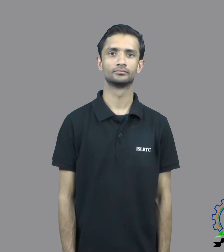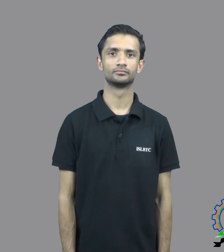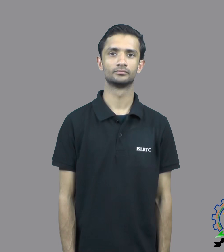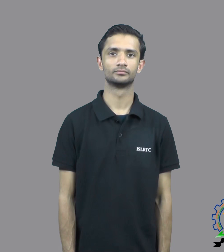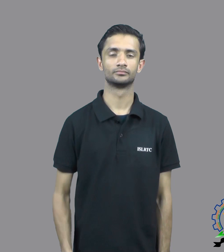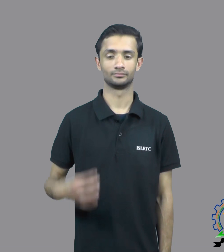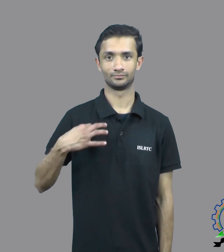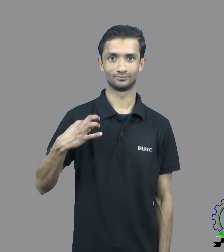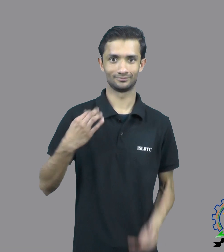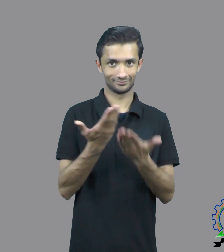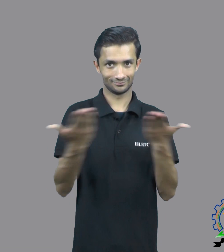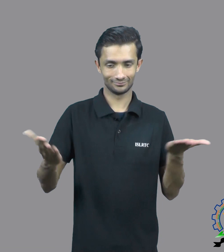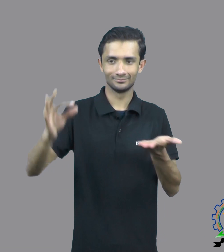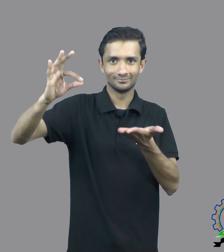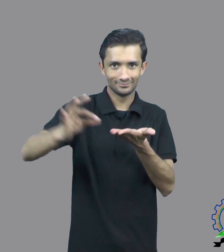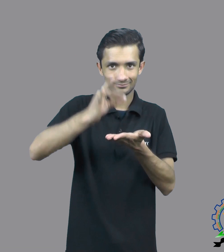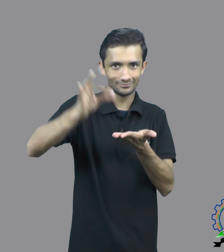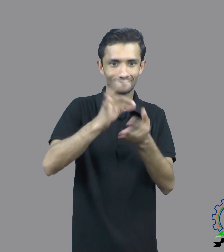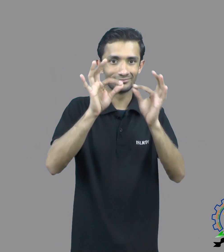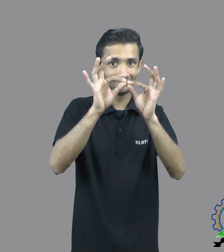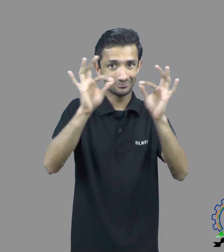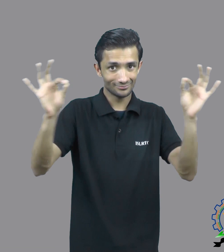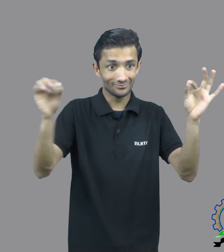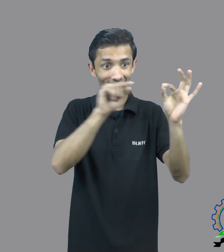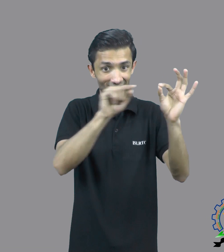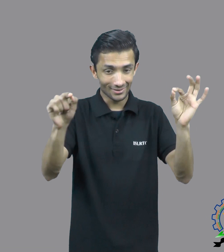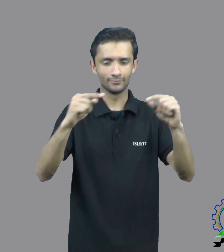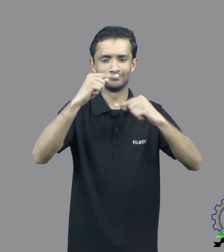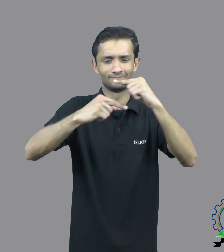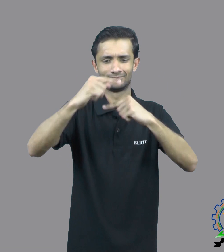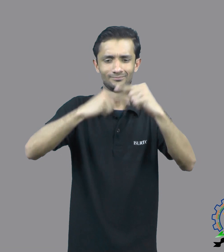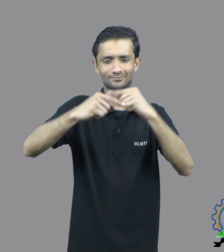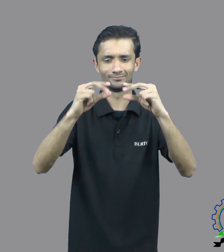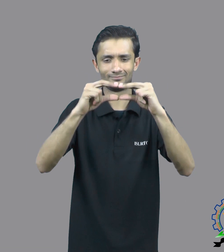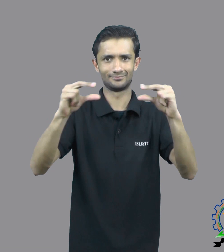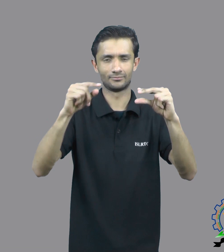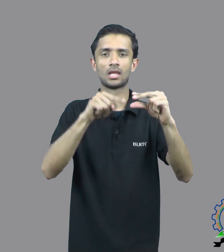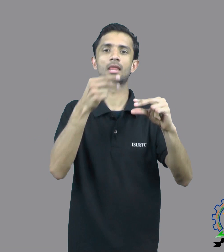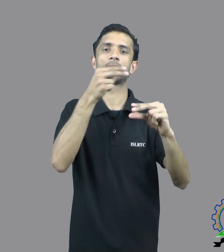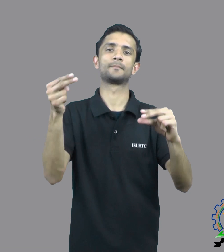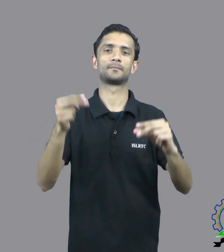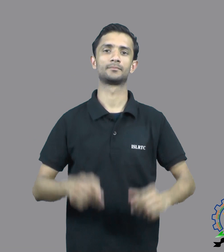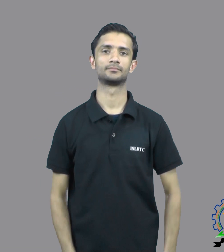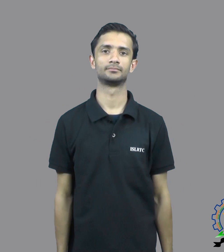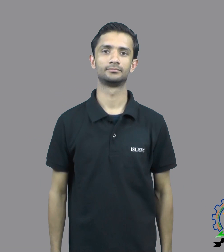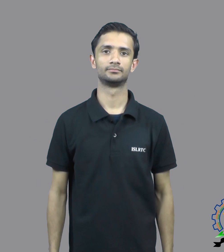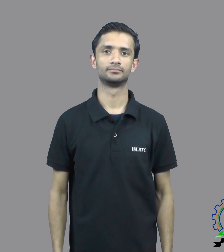Thread